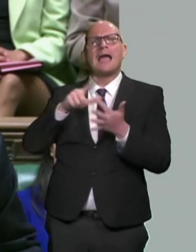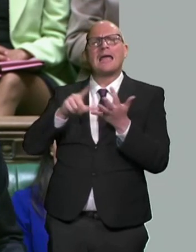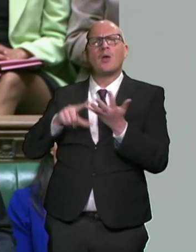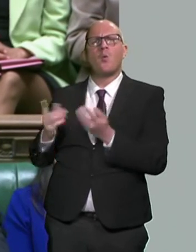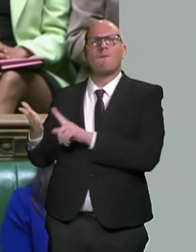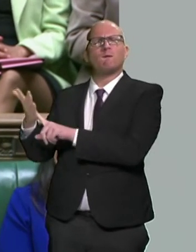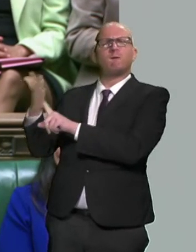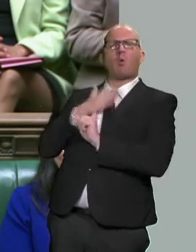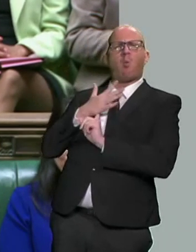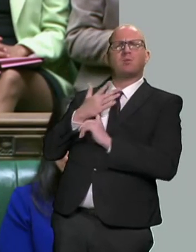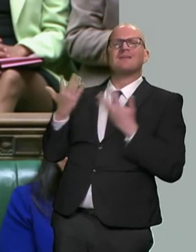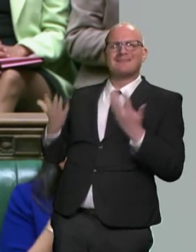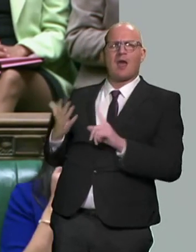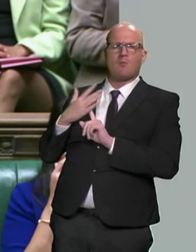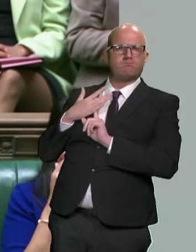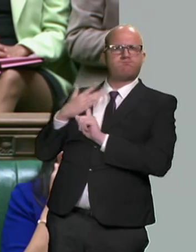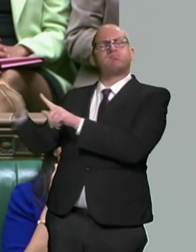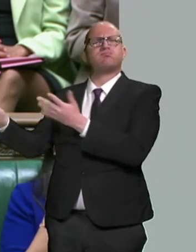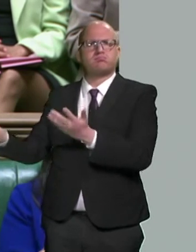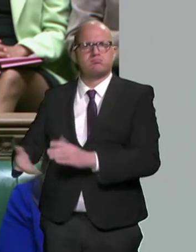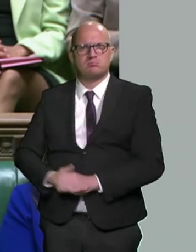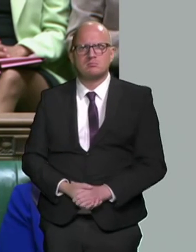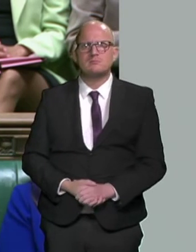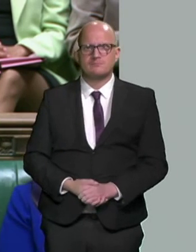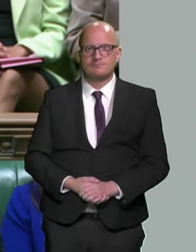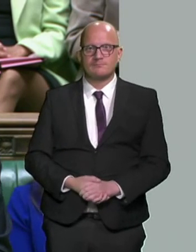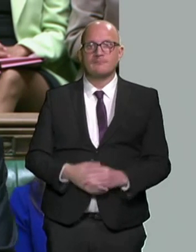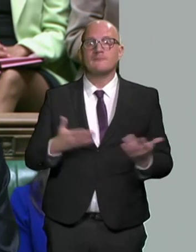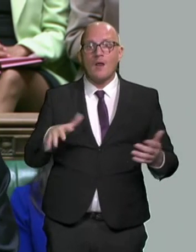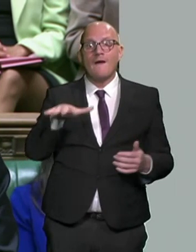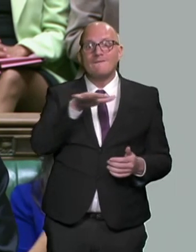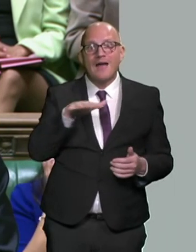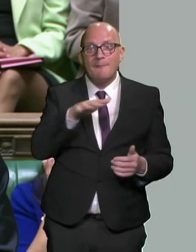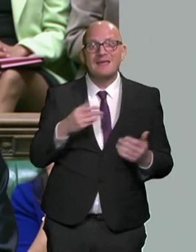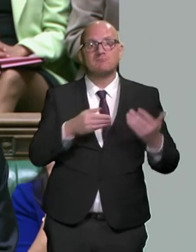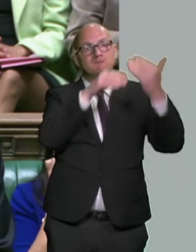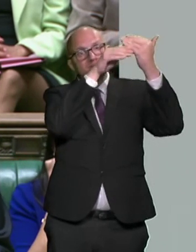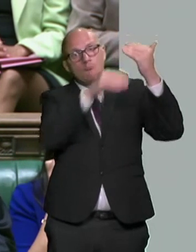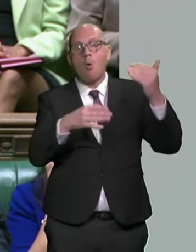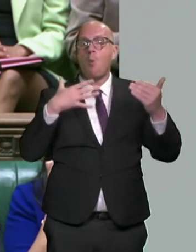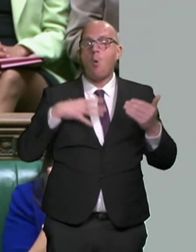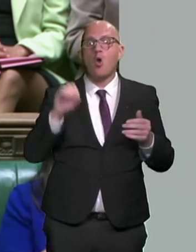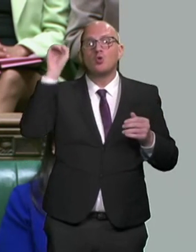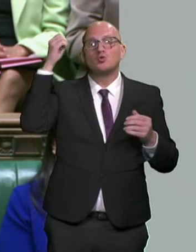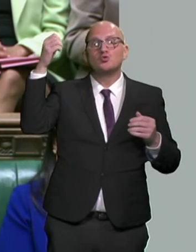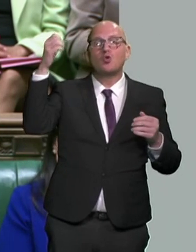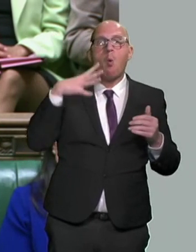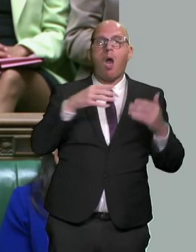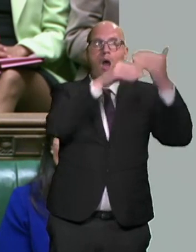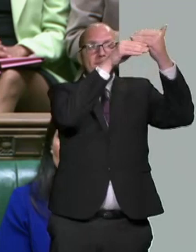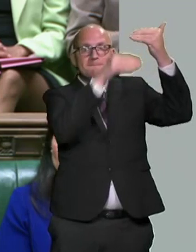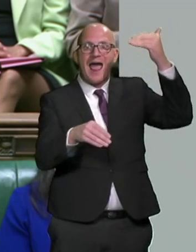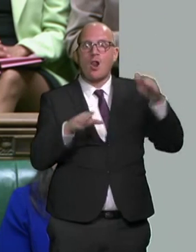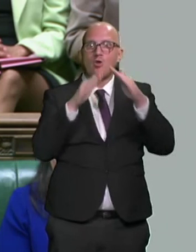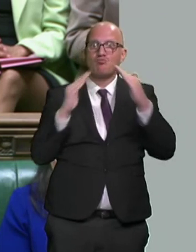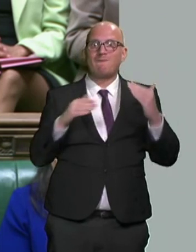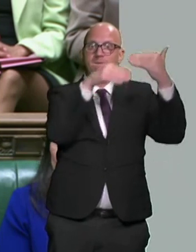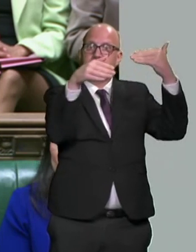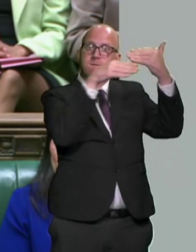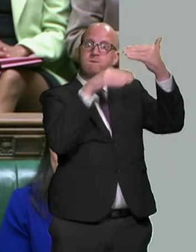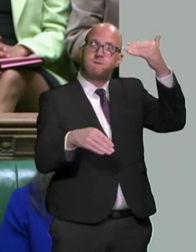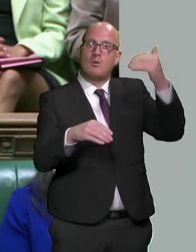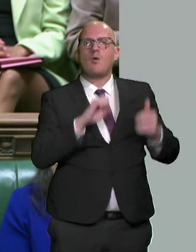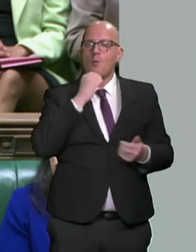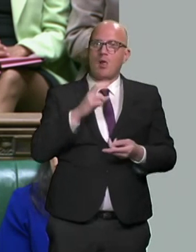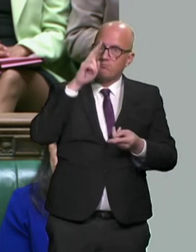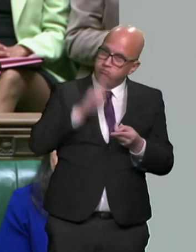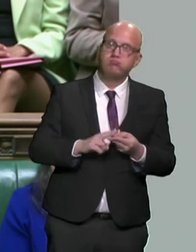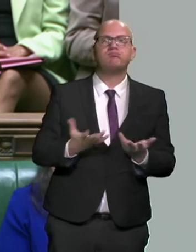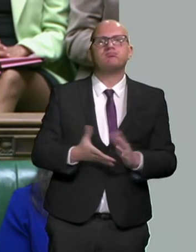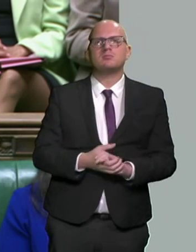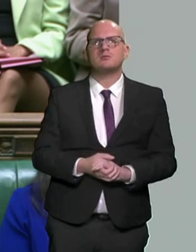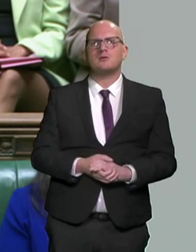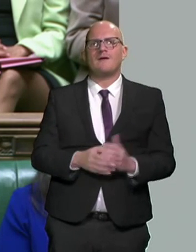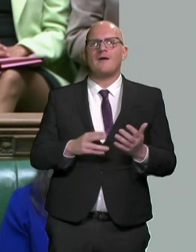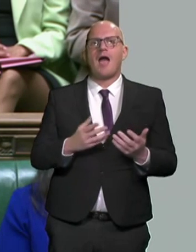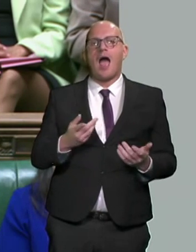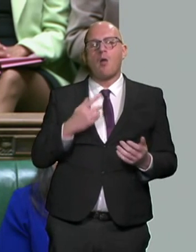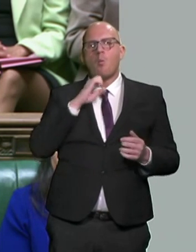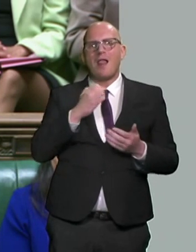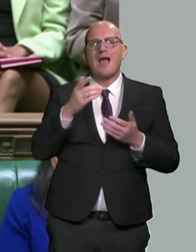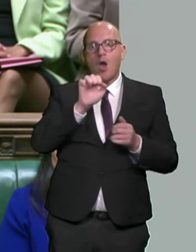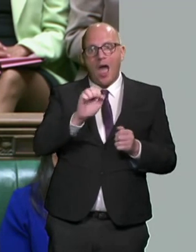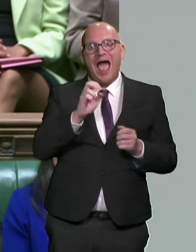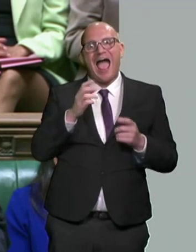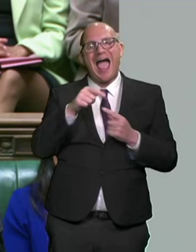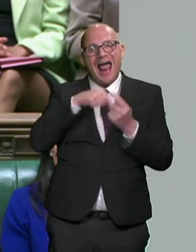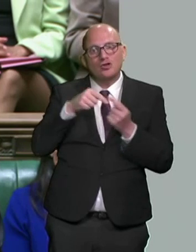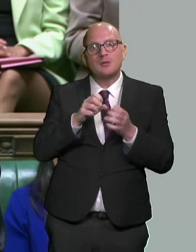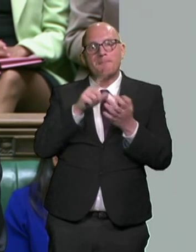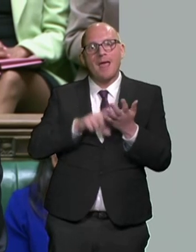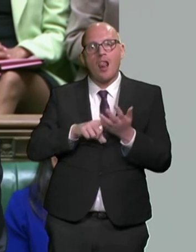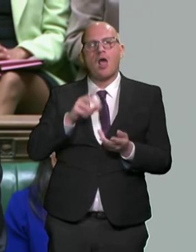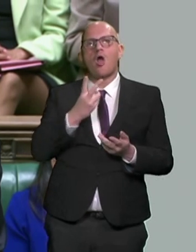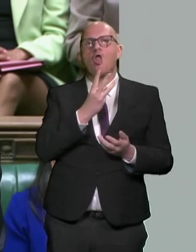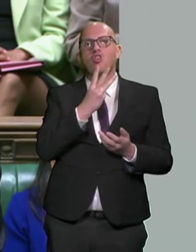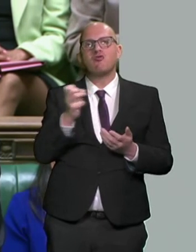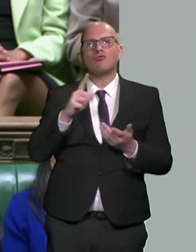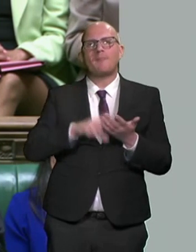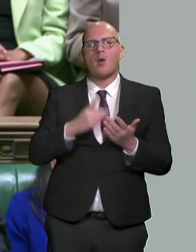A family having a solar panel set installed will see tax savings worth £1,000 and savings on their energy bill of over £300 per year.